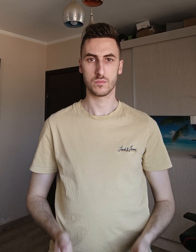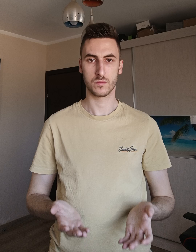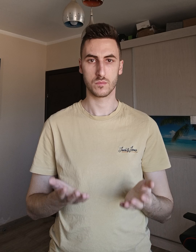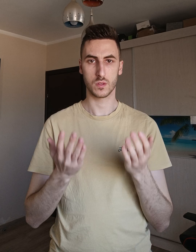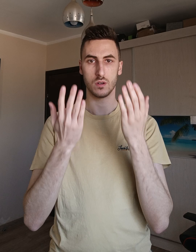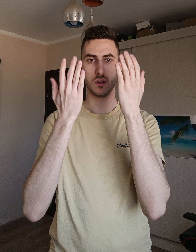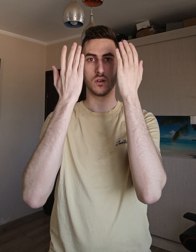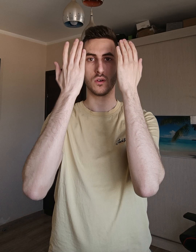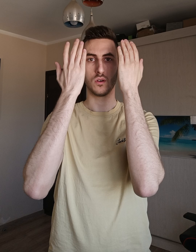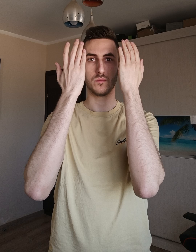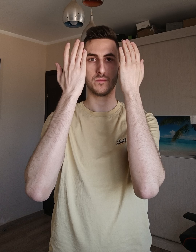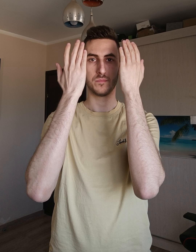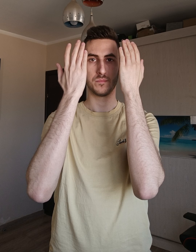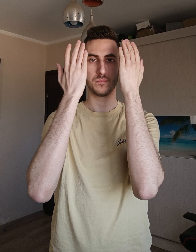לקרוא